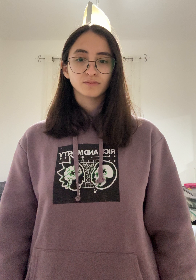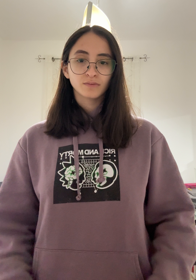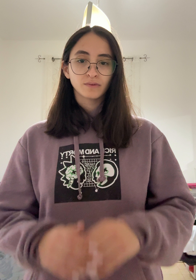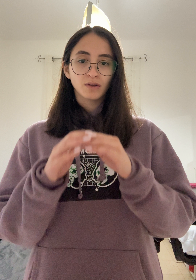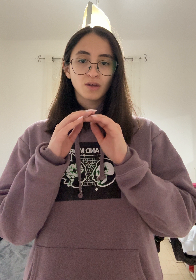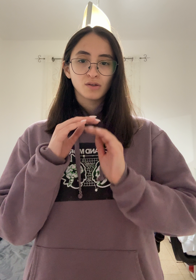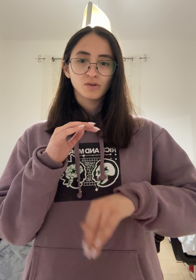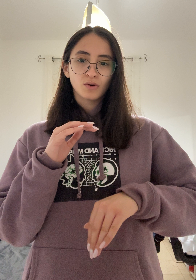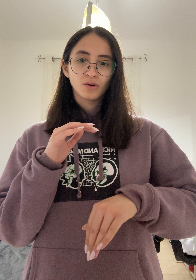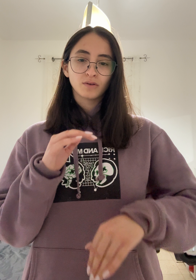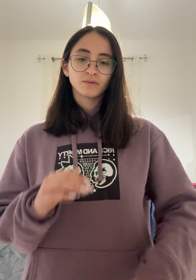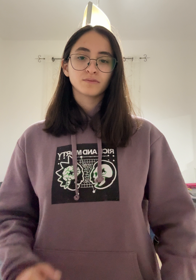זול